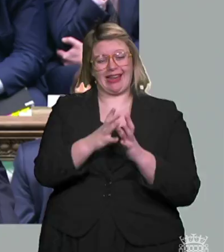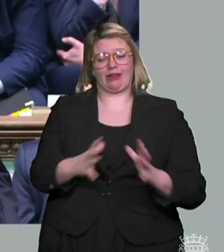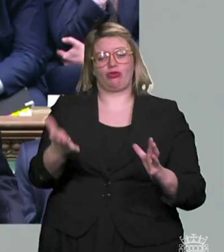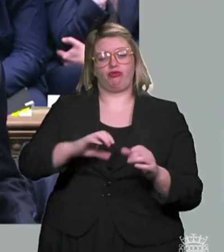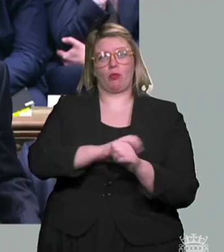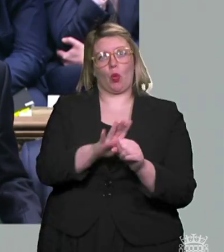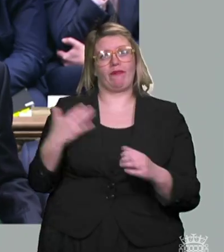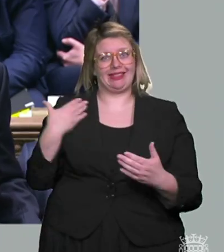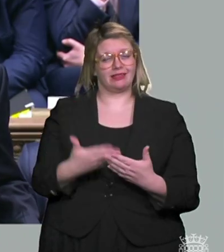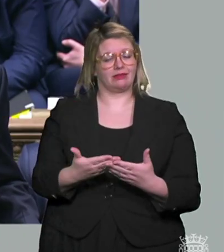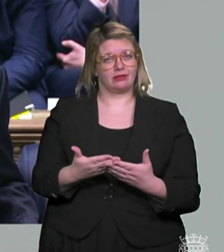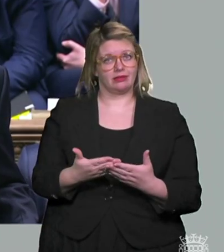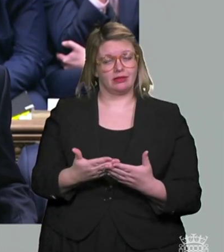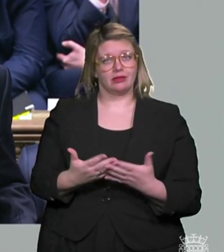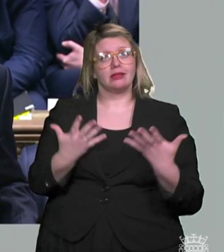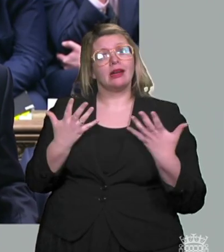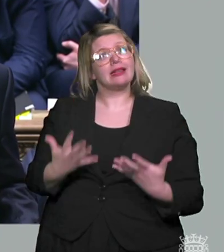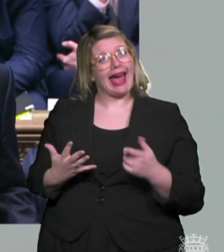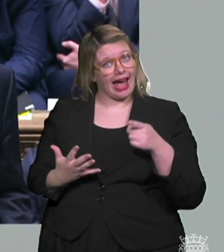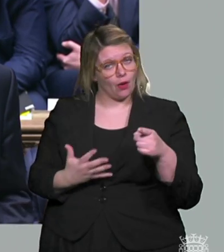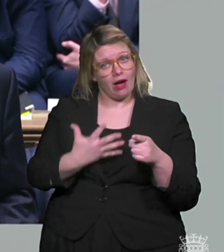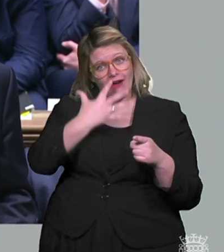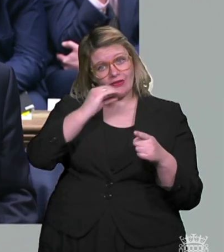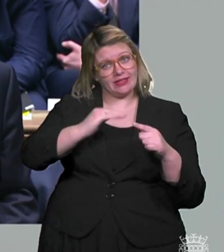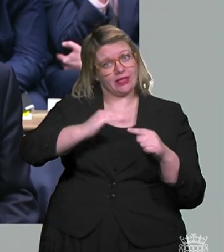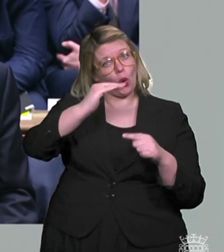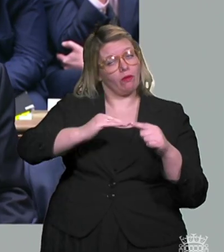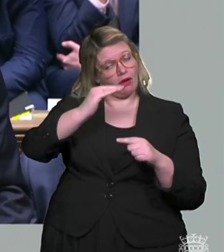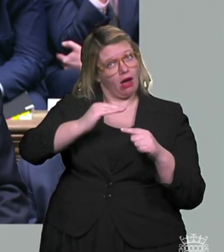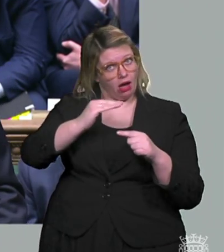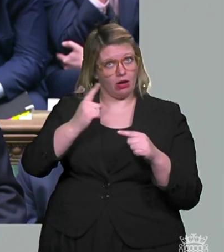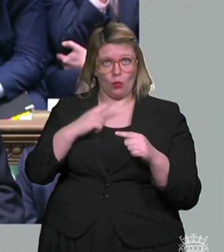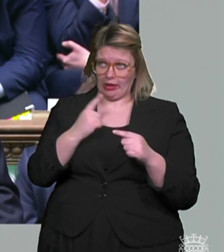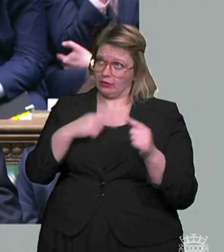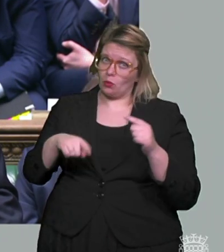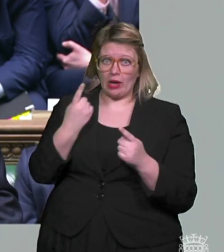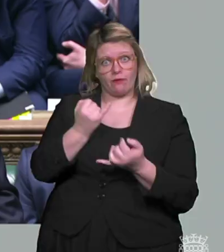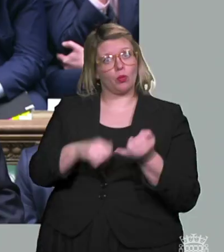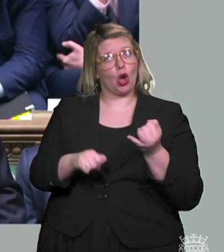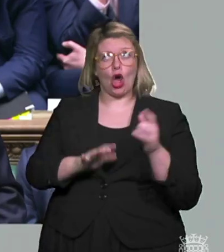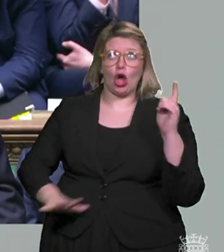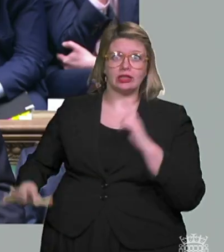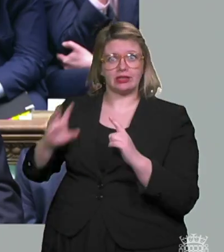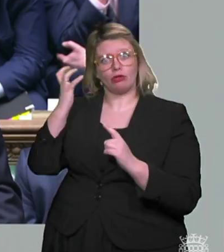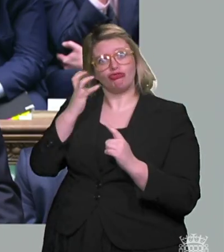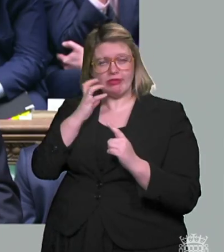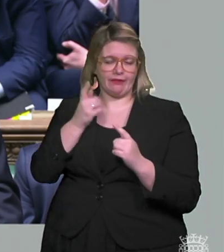We now have the 23rd highest inactivity rate for over 55s in the OECD.